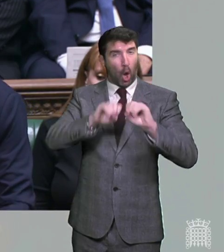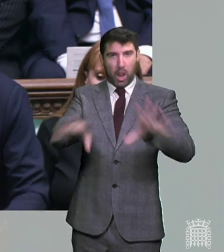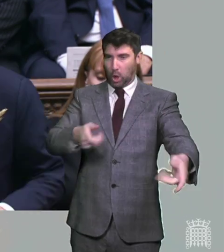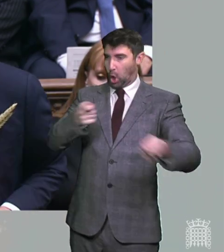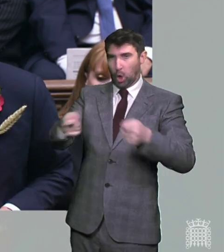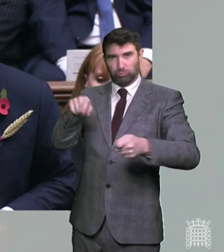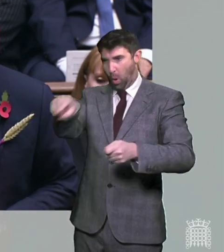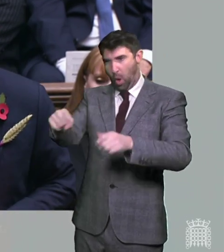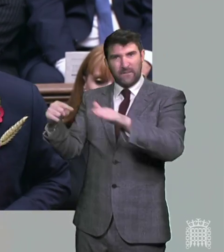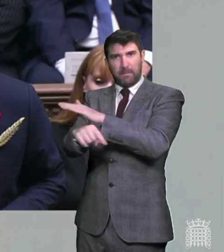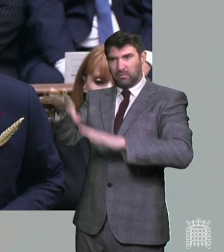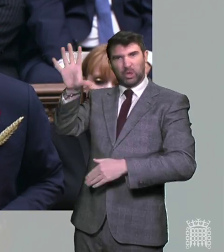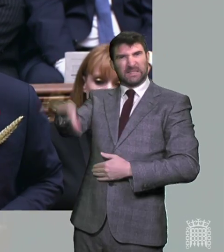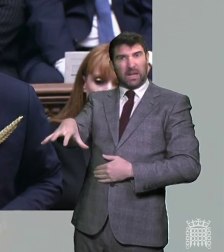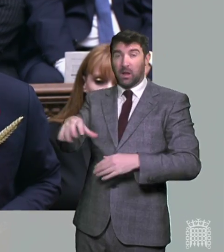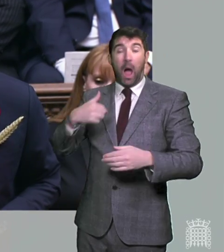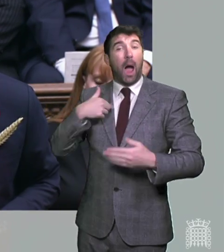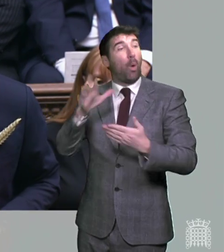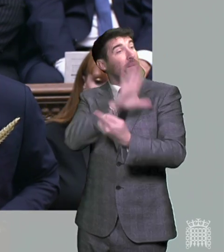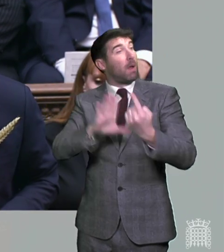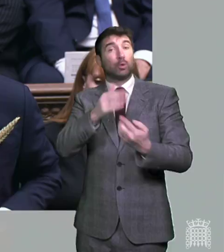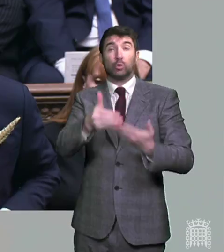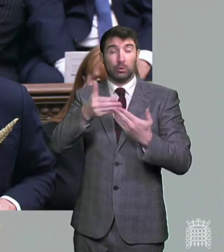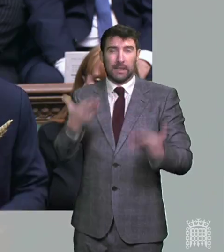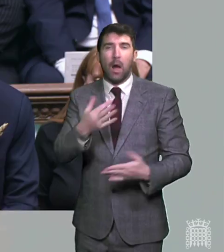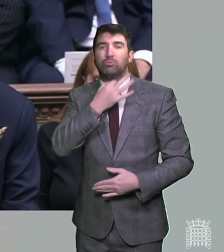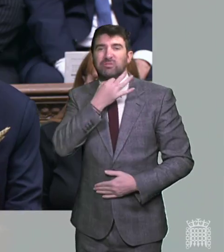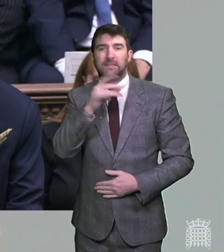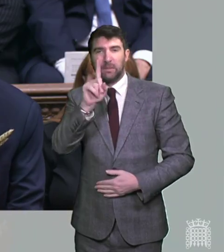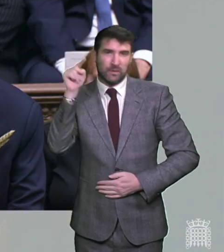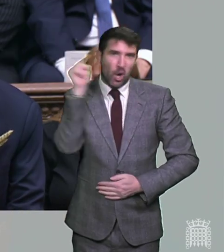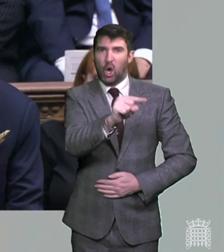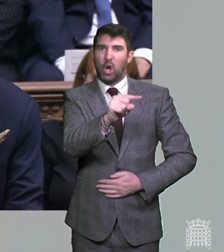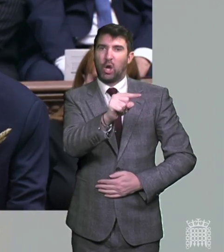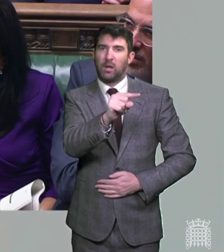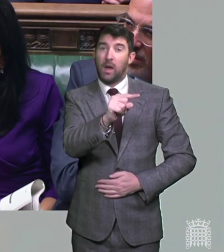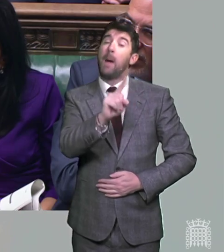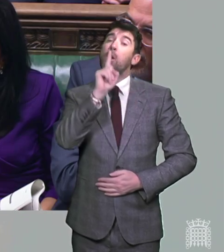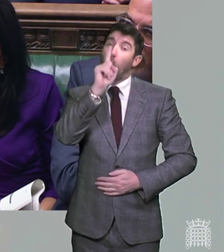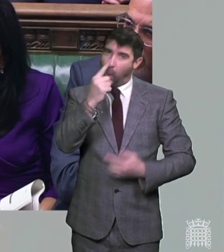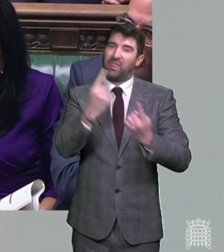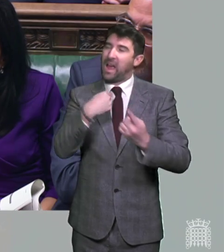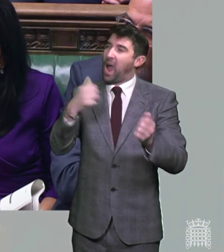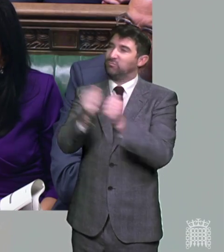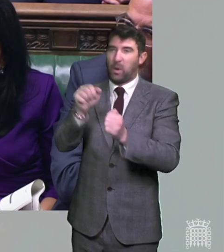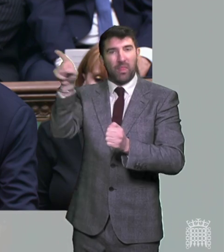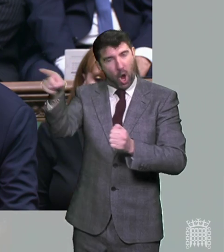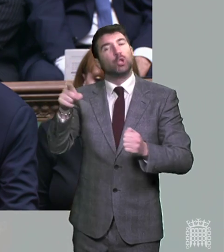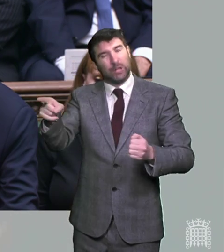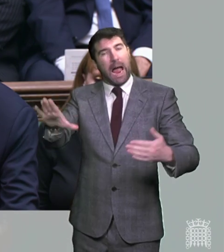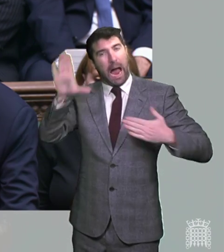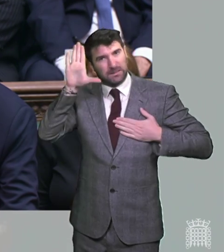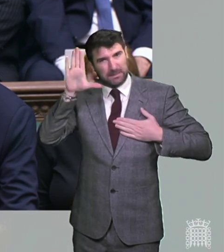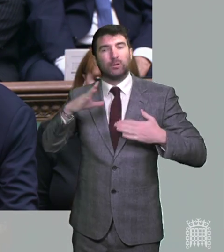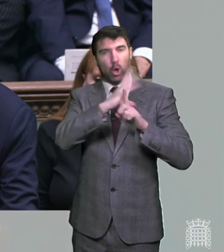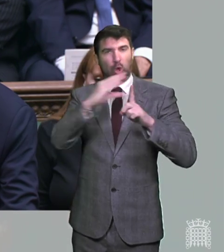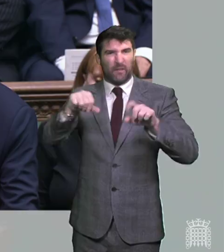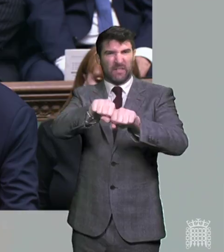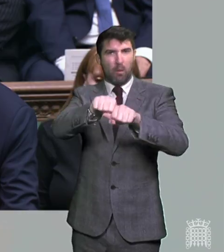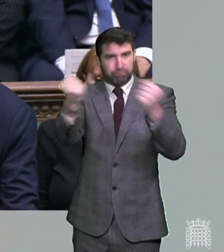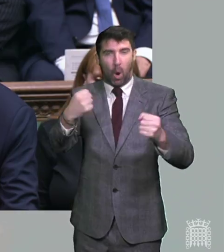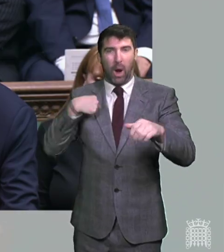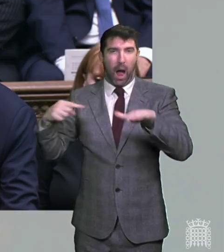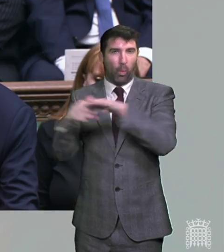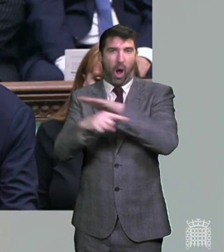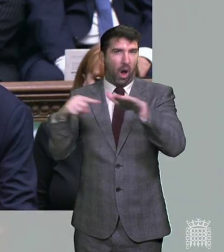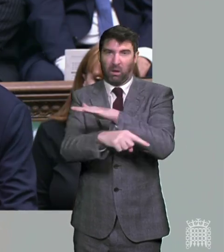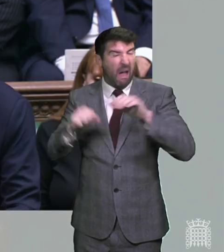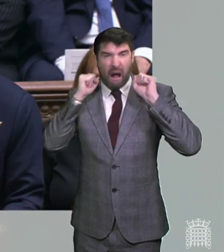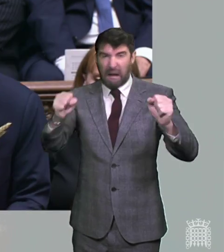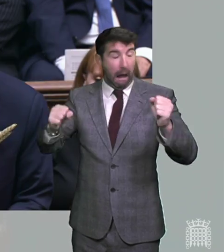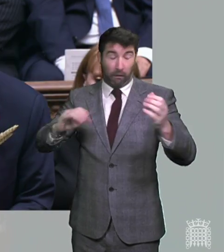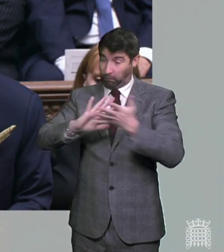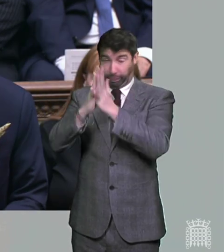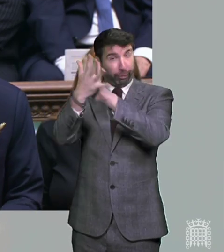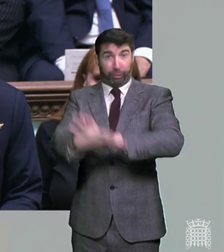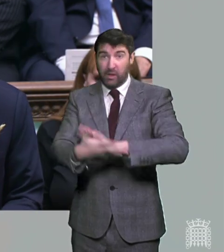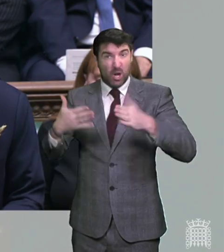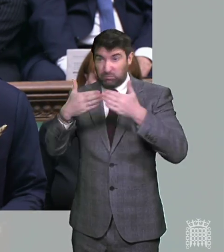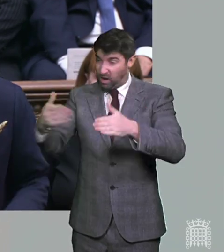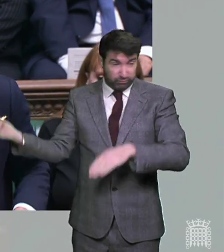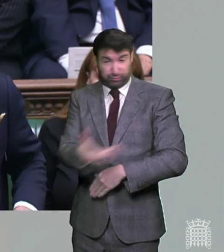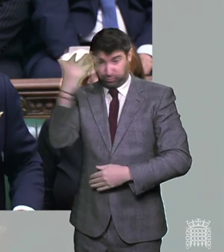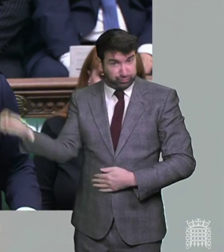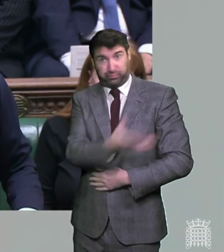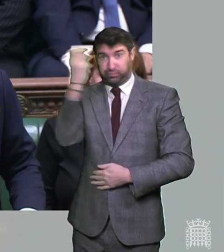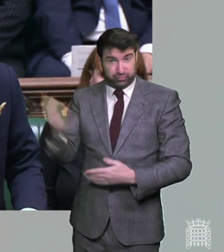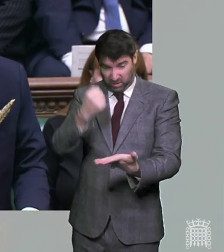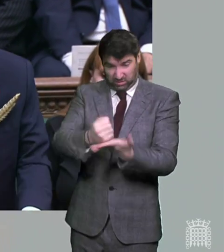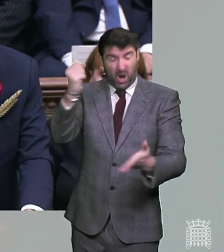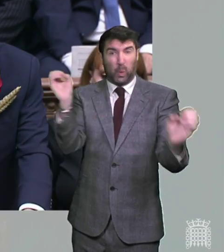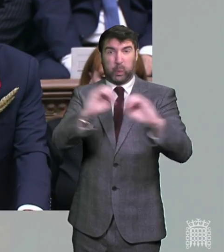The Home Secretary did get one thing right: she finally admitted that the Tories have broken the asylum system, with criminal gangs running amok, thousands crossing the channel in small boats every week and hardly any claims processed.